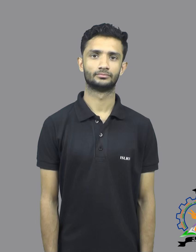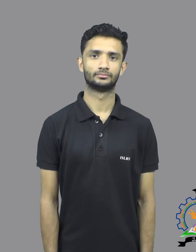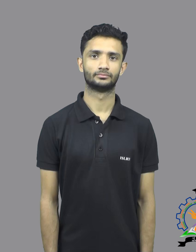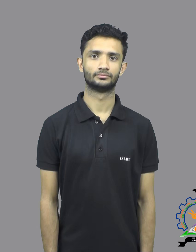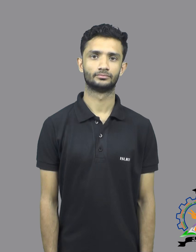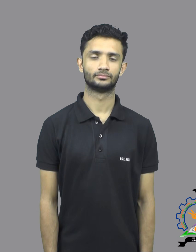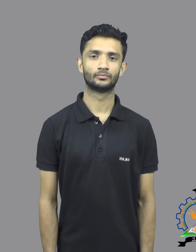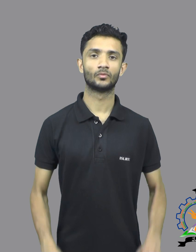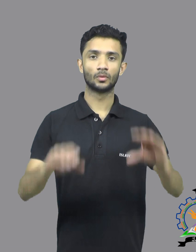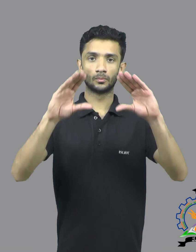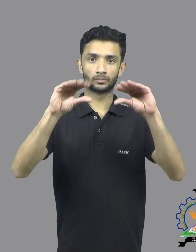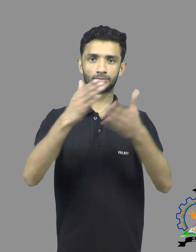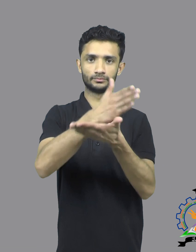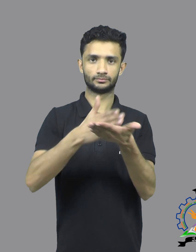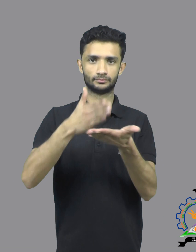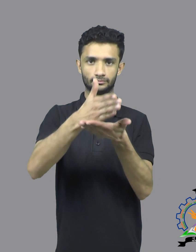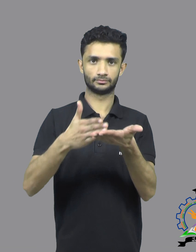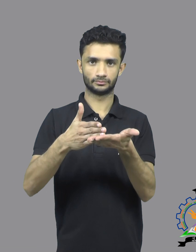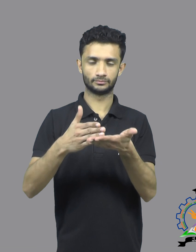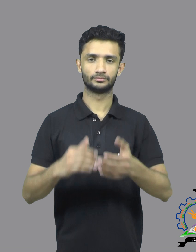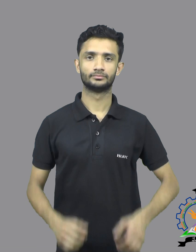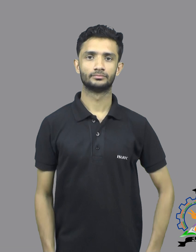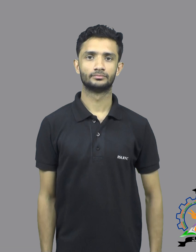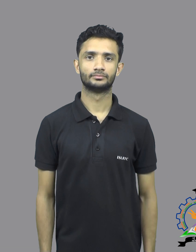Bread